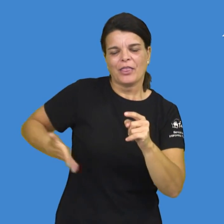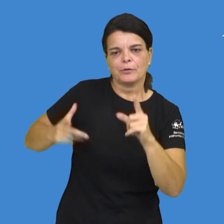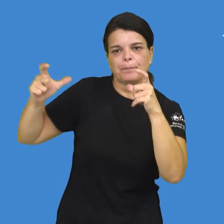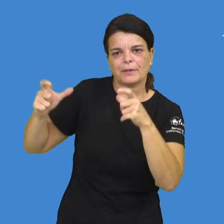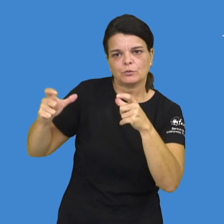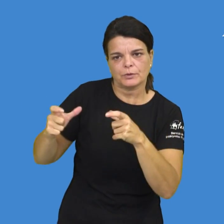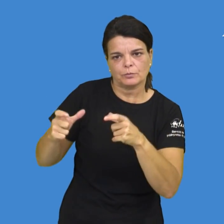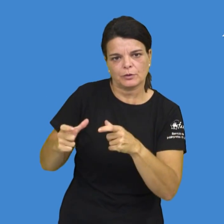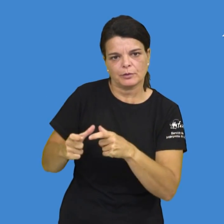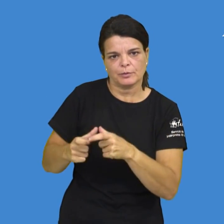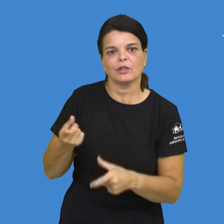reducir